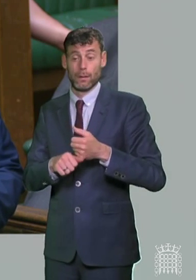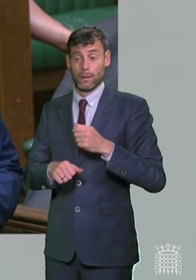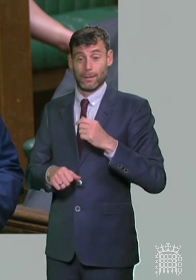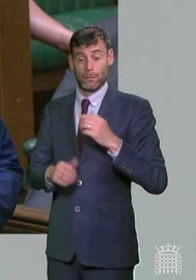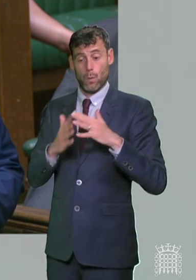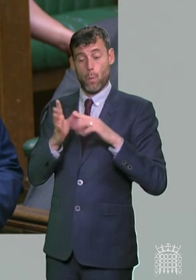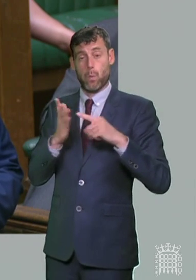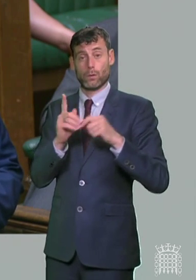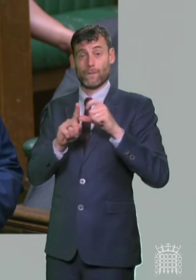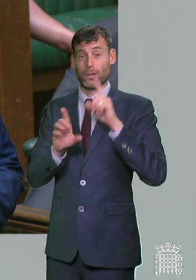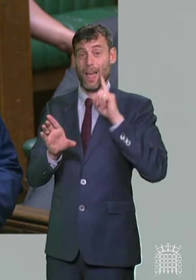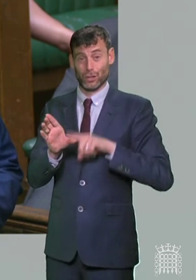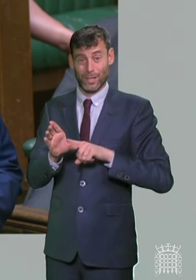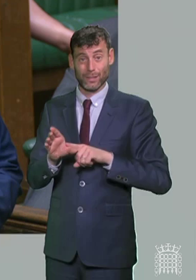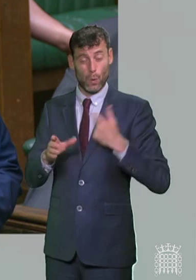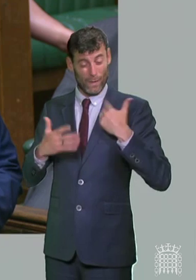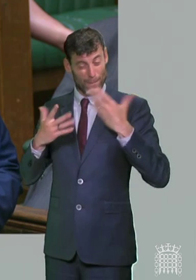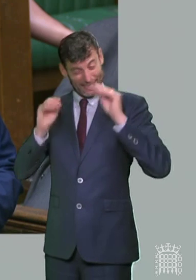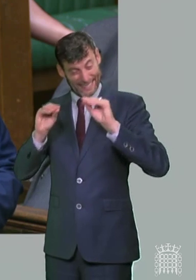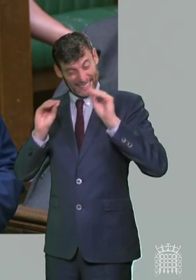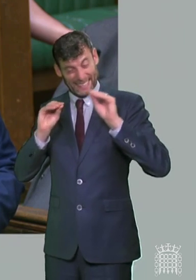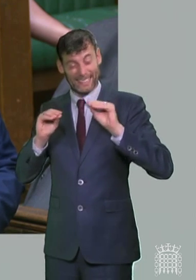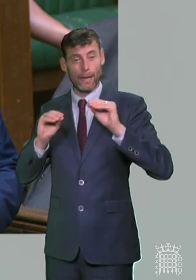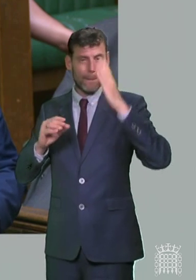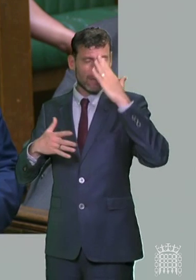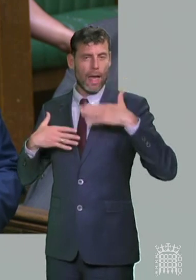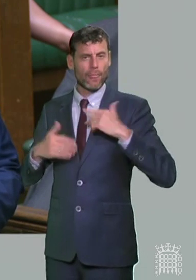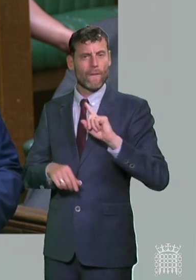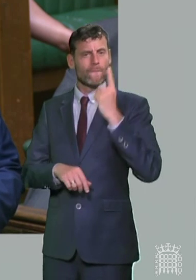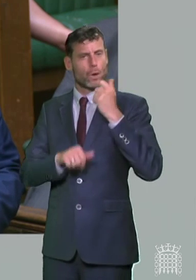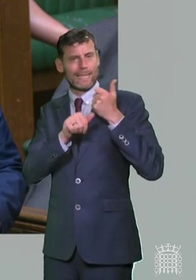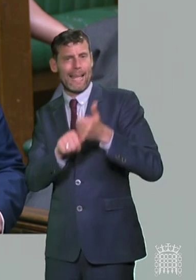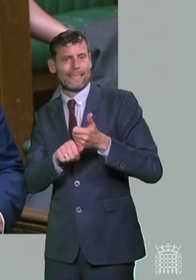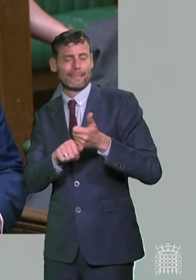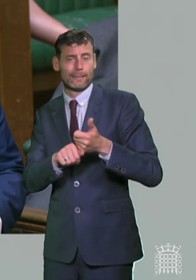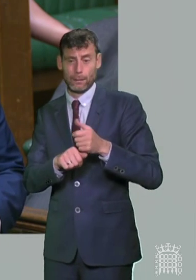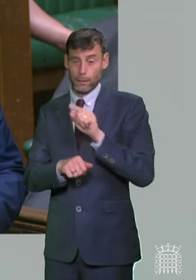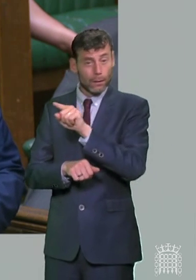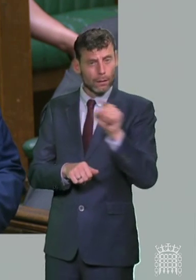Since then, it has been delivered successfully by Watford and West Herts chamber of commerce and many amazing volunteers.